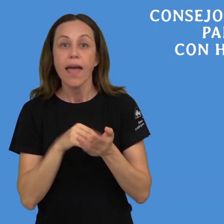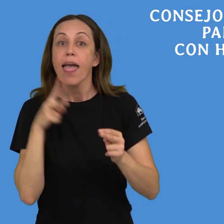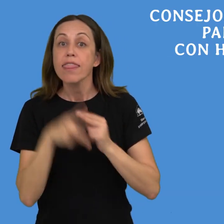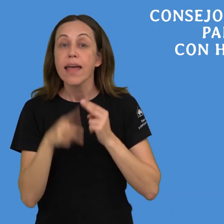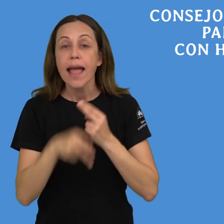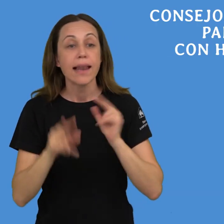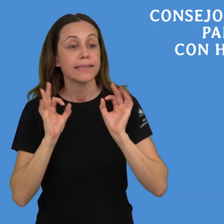evitar